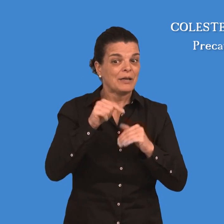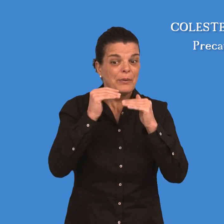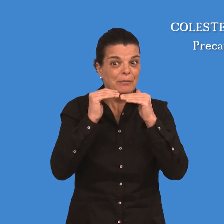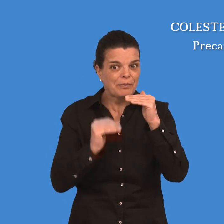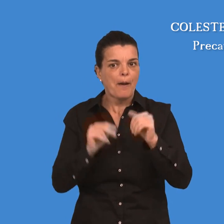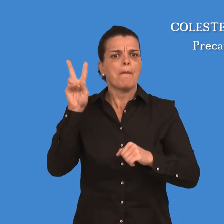inferior